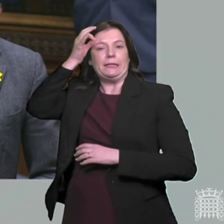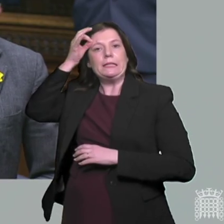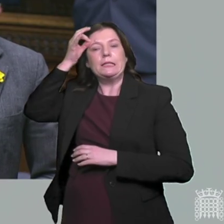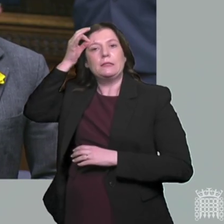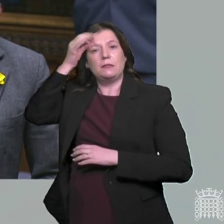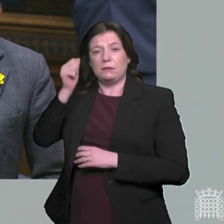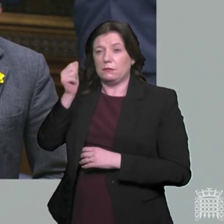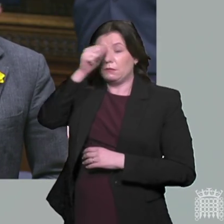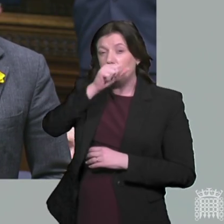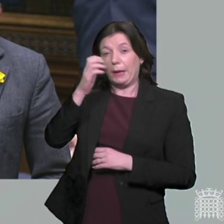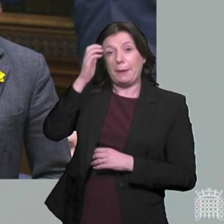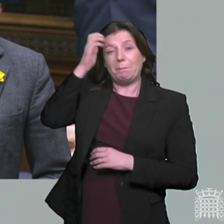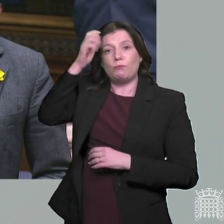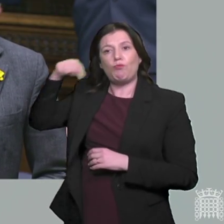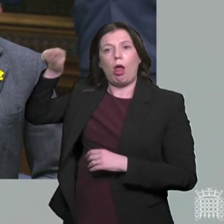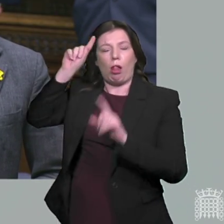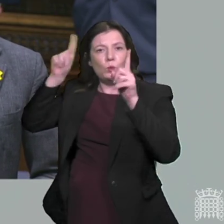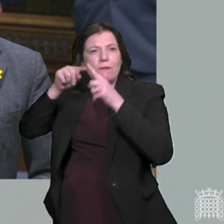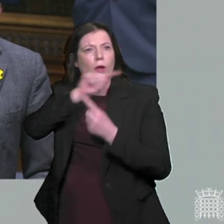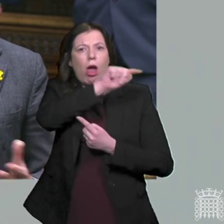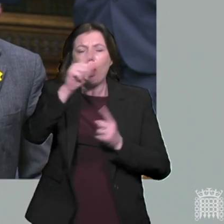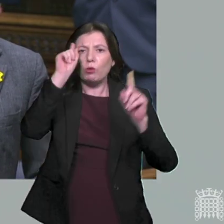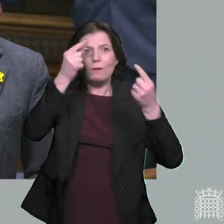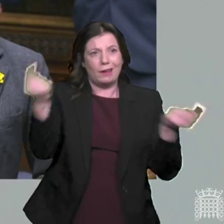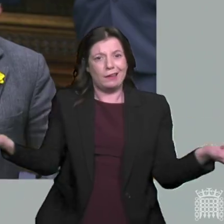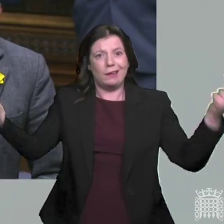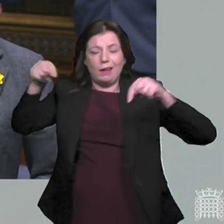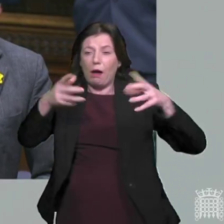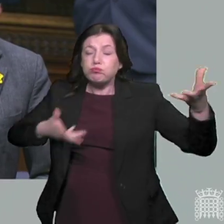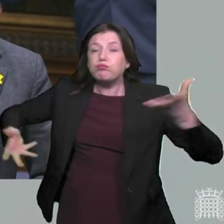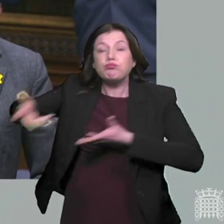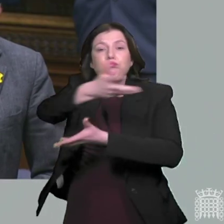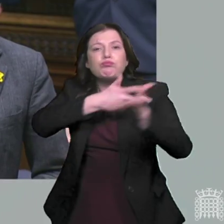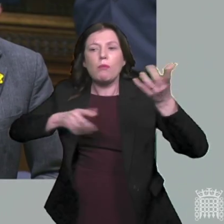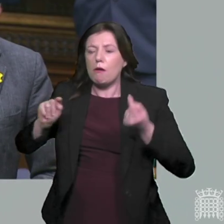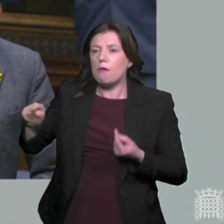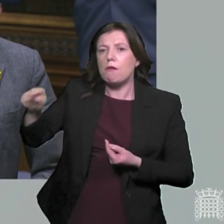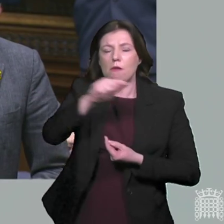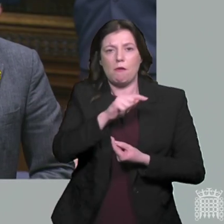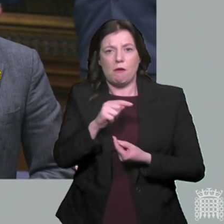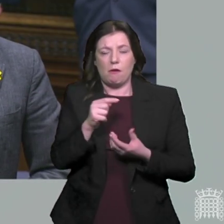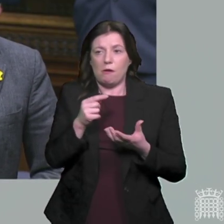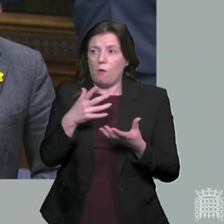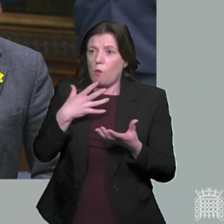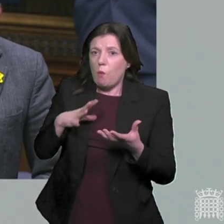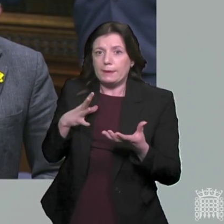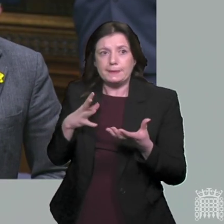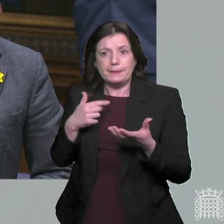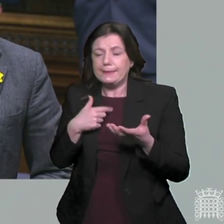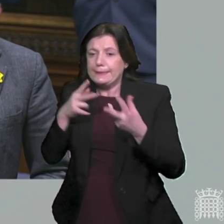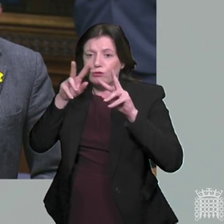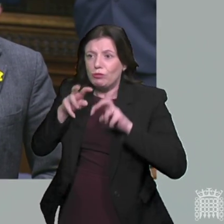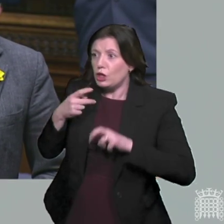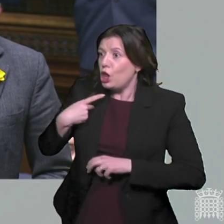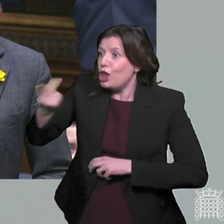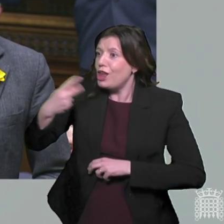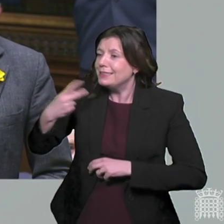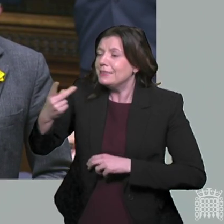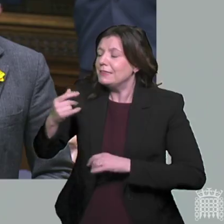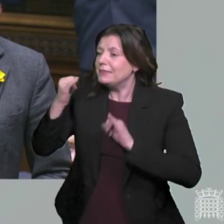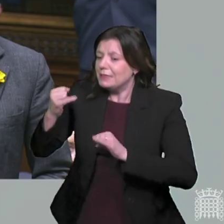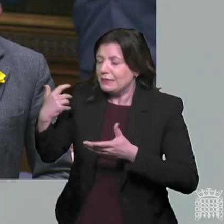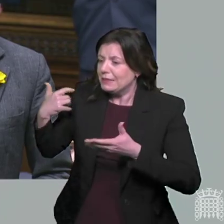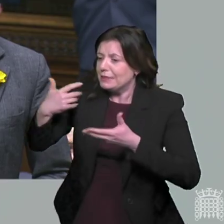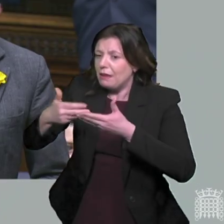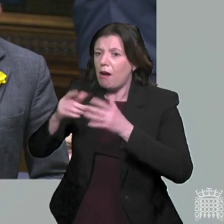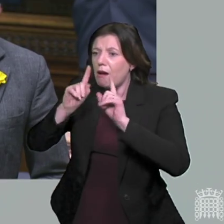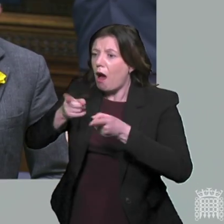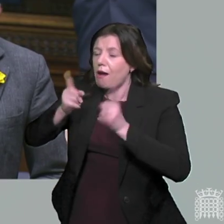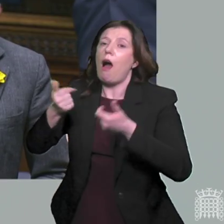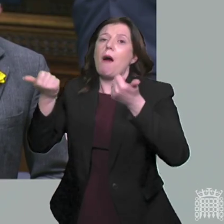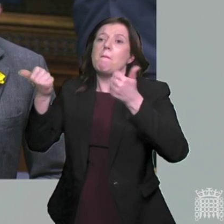Academics from Imperial and the other world-class universities that support our work have been clamouring to re-engage with their research partners through Horizon and other programmes.